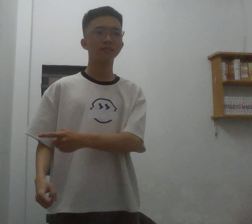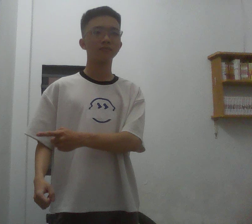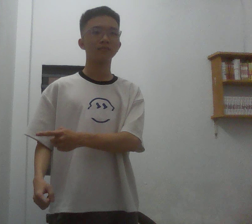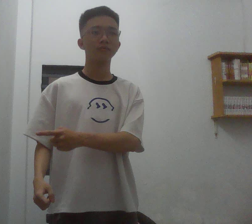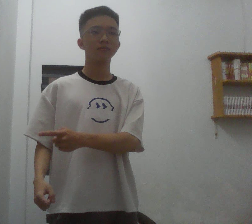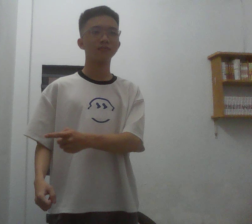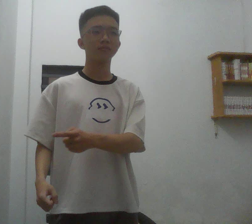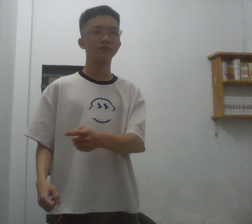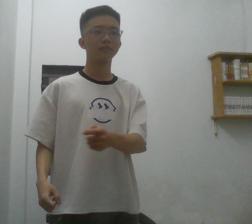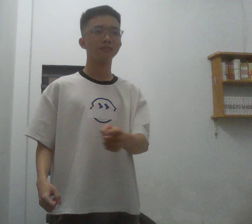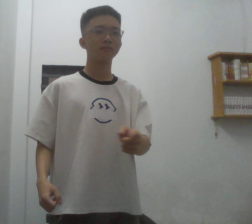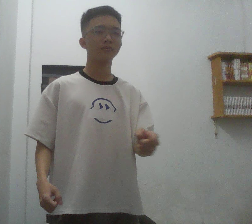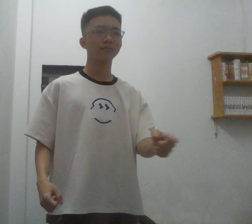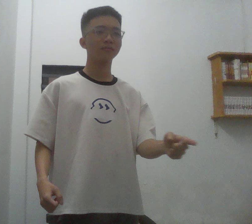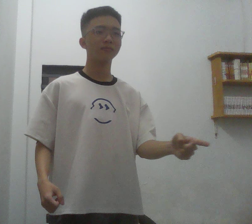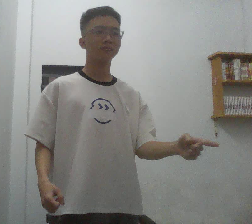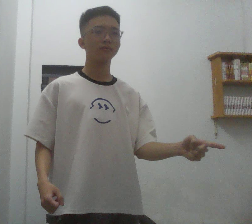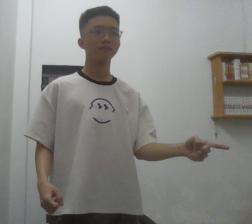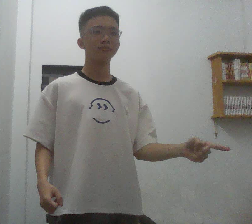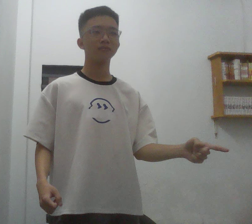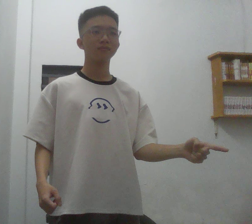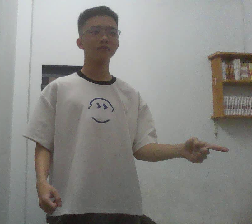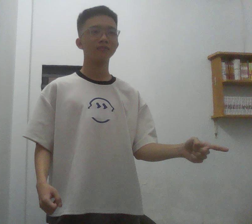cac ban